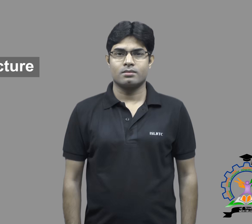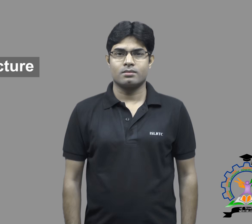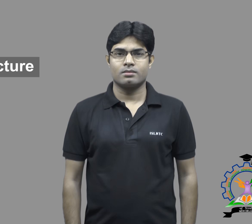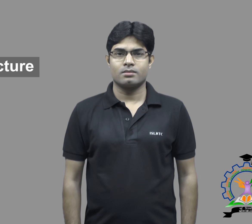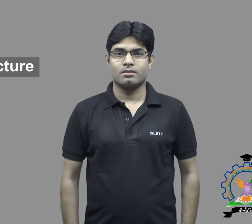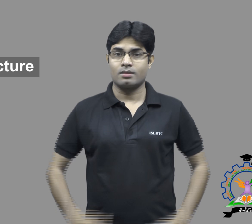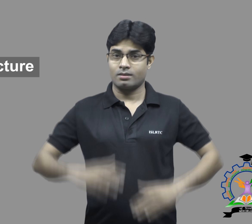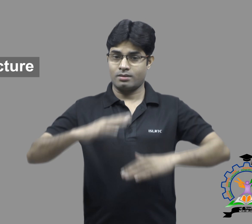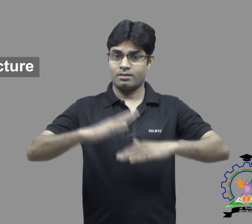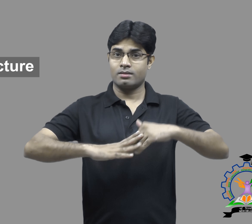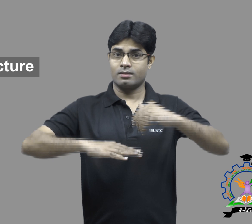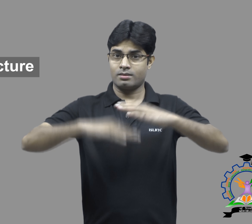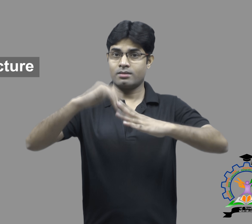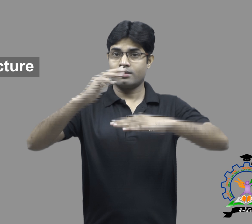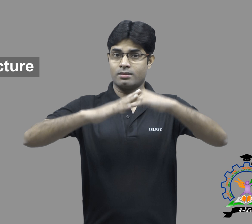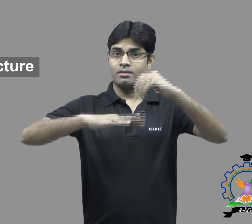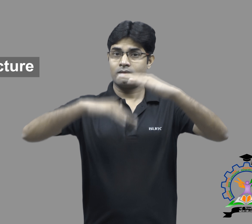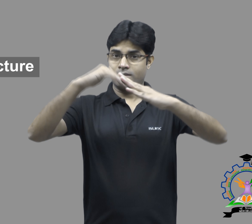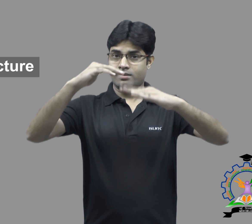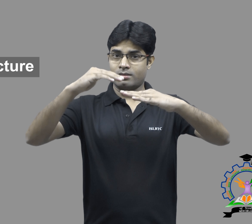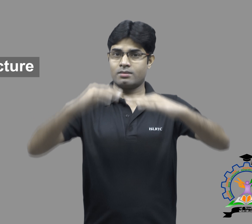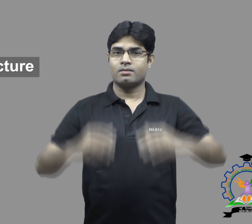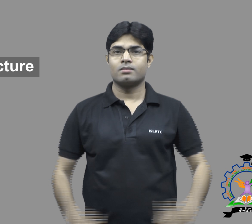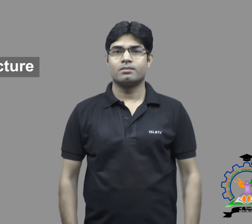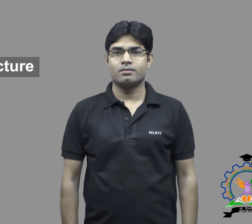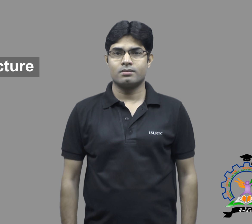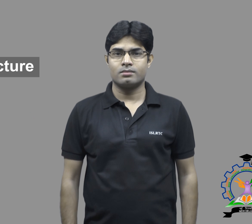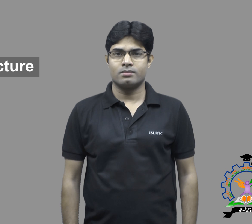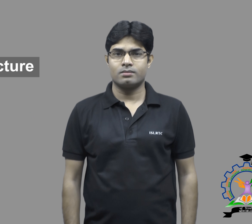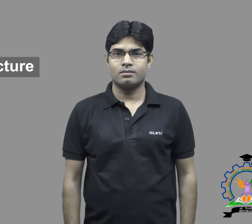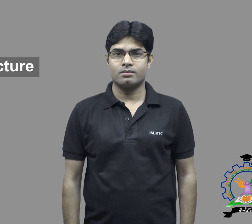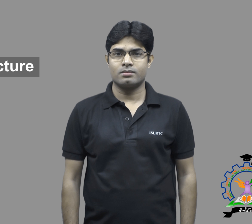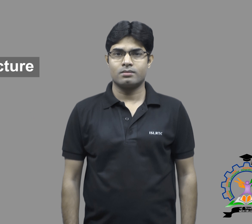Building structure